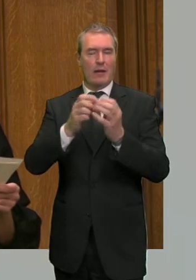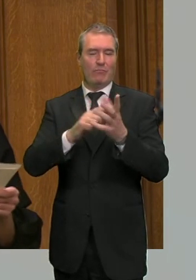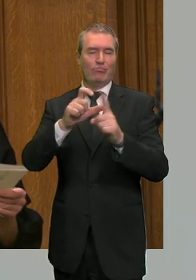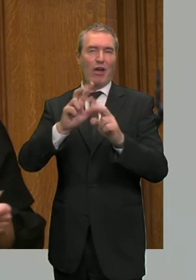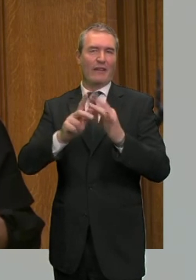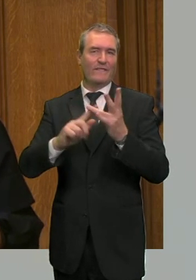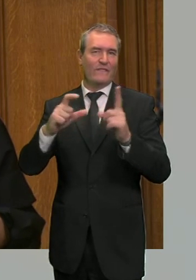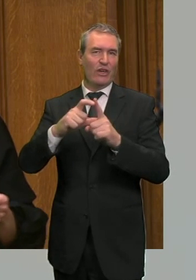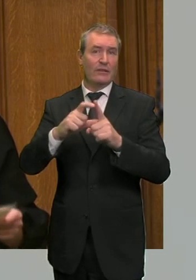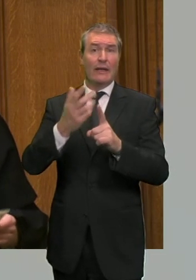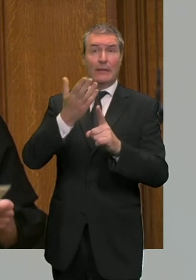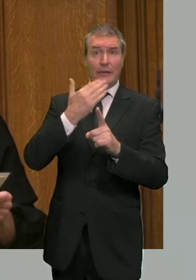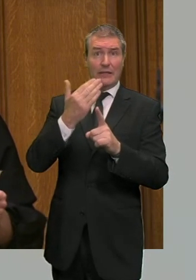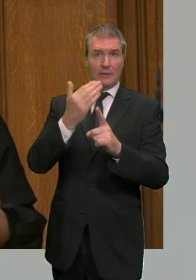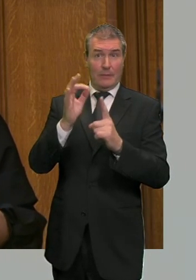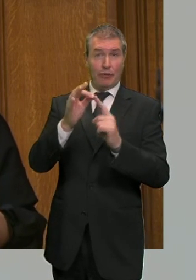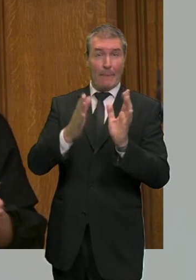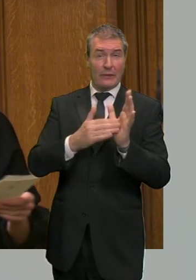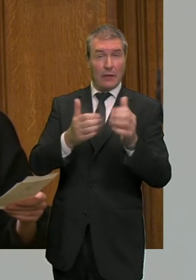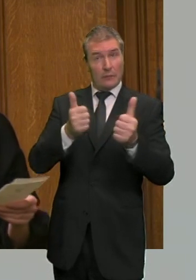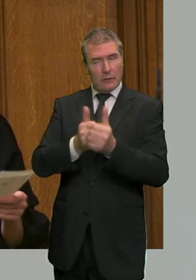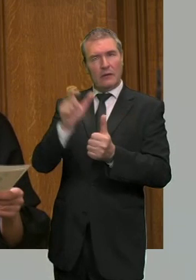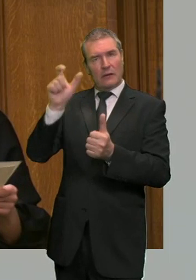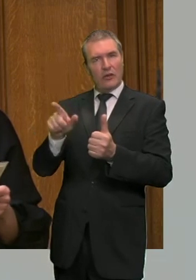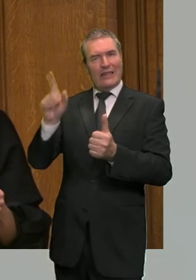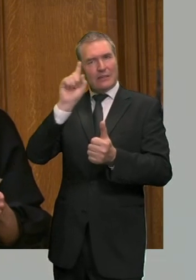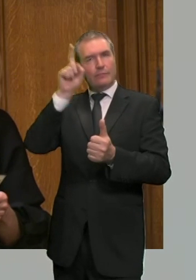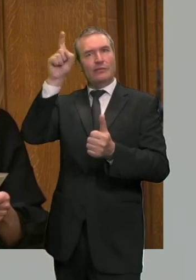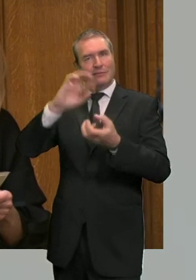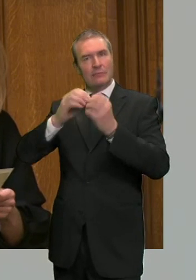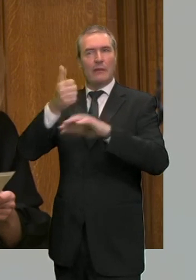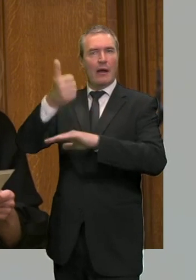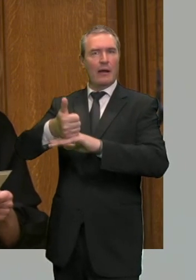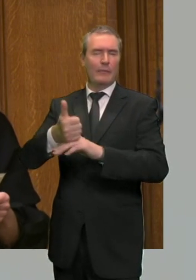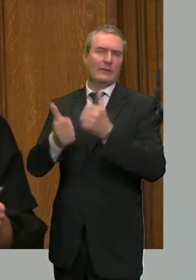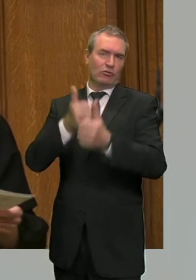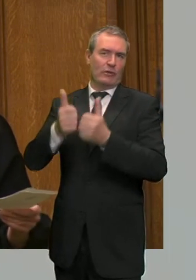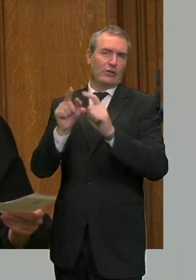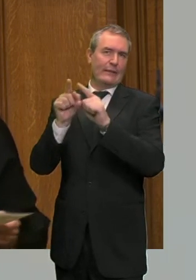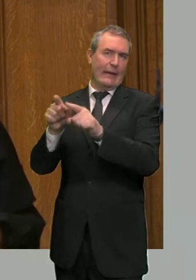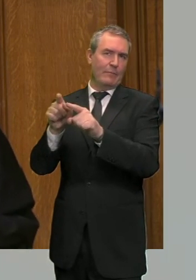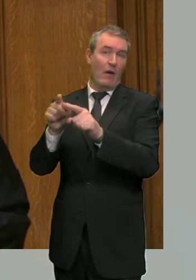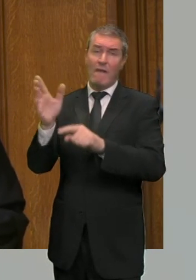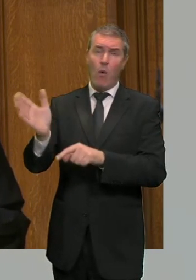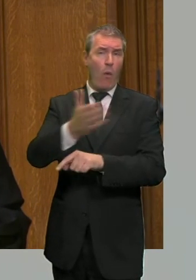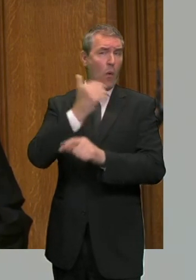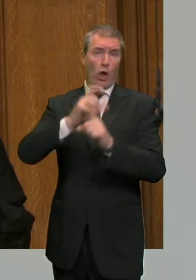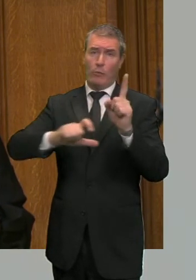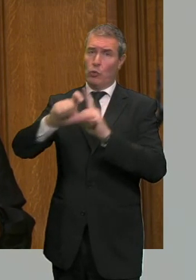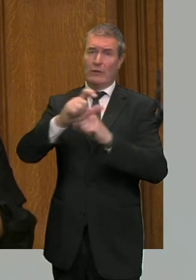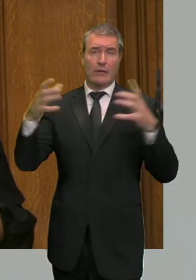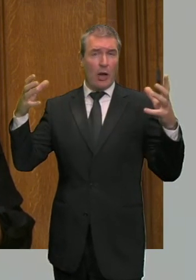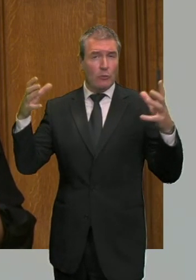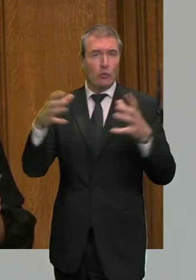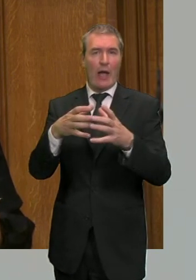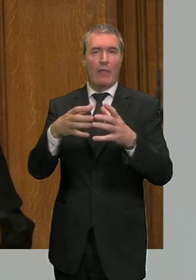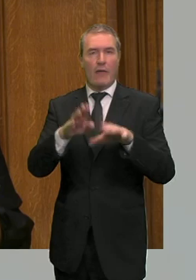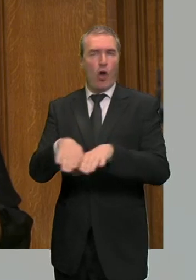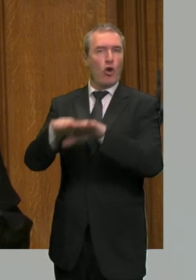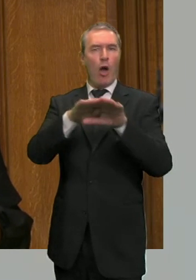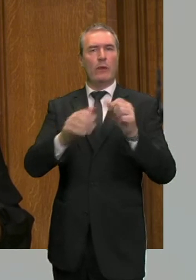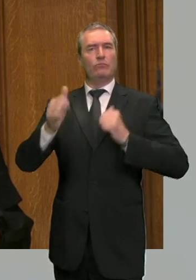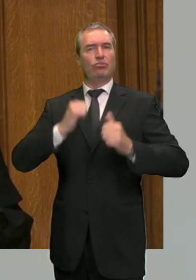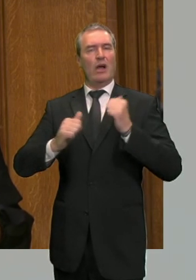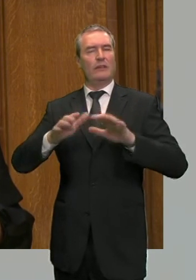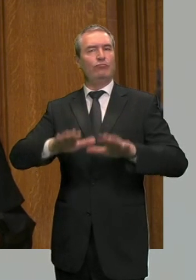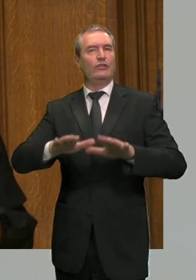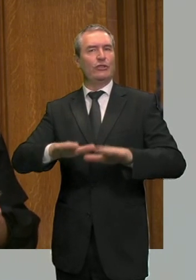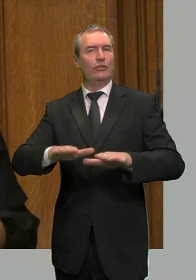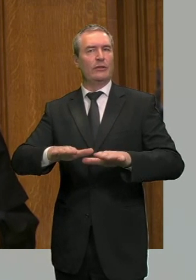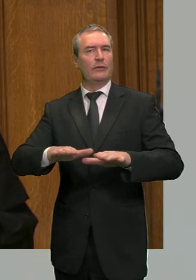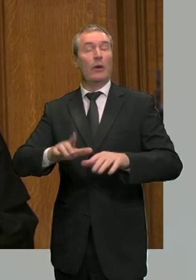Will the Prime Minister join me in congratulating Kash Singh on his fantastic initiative for all communities to come together in a common pride of being British?